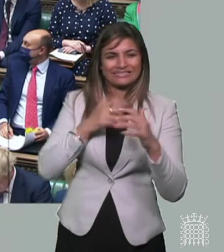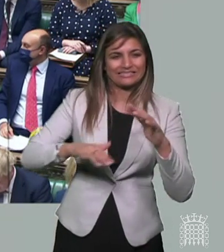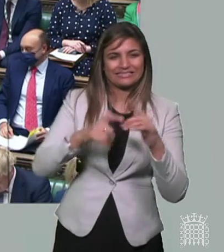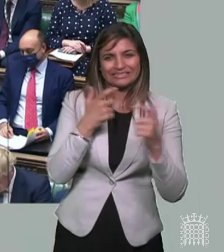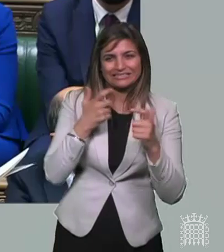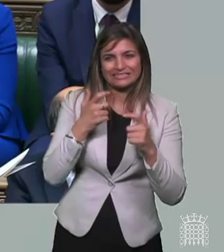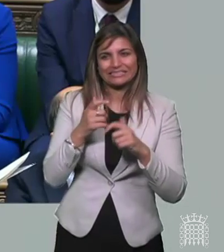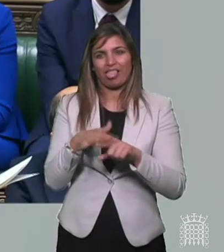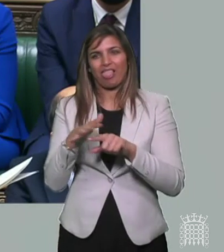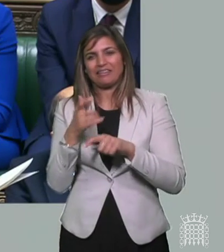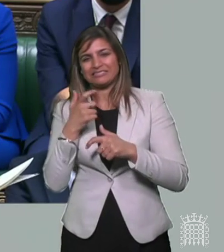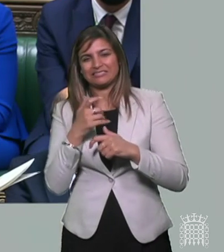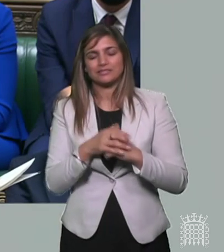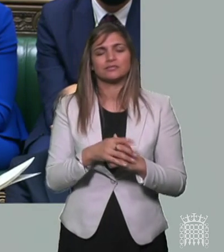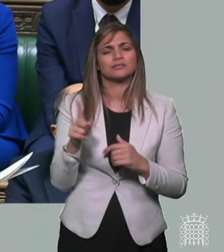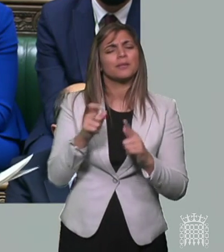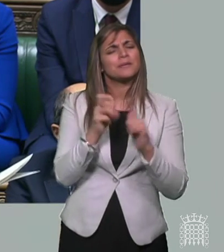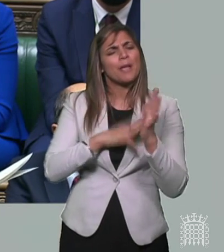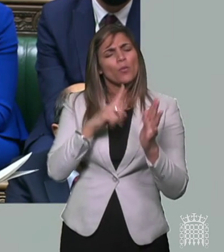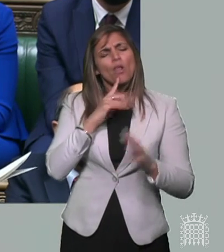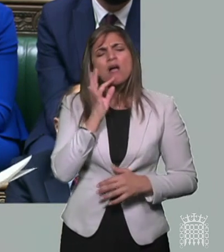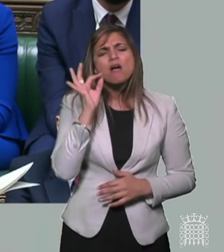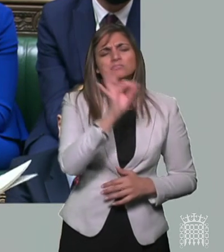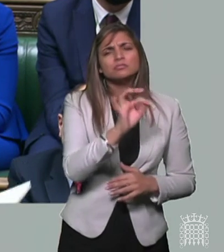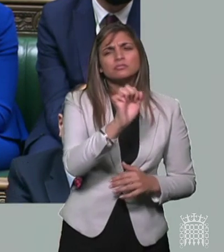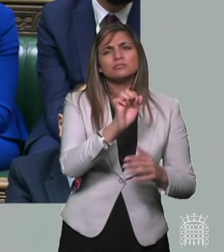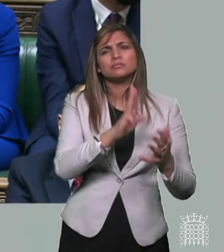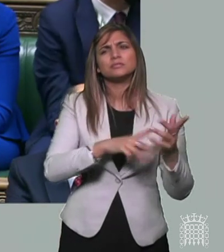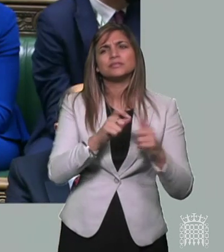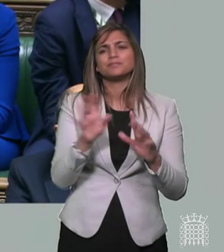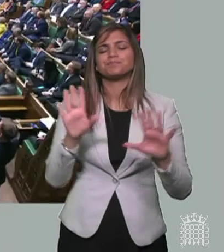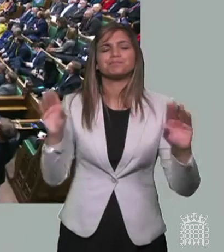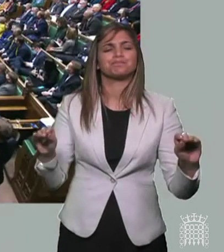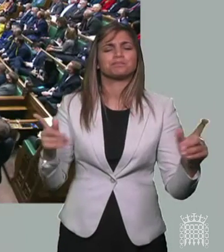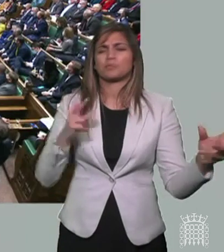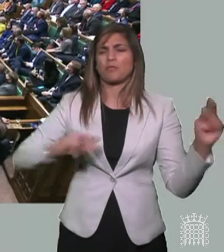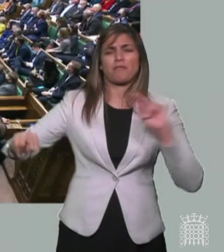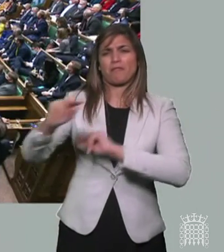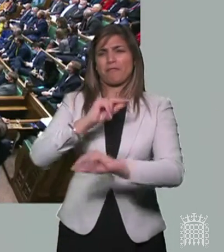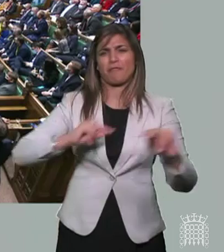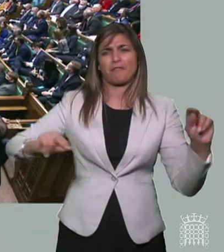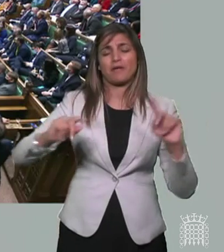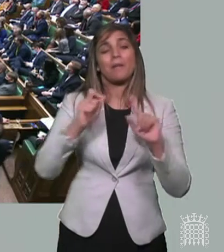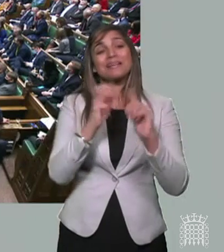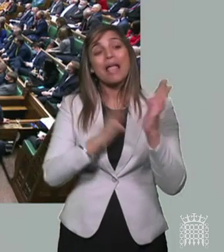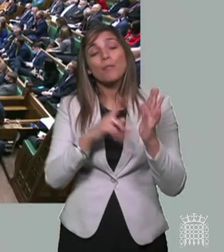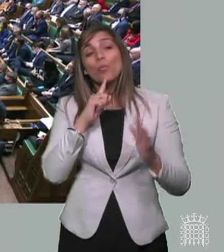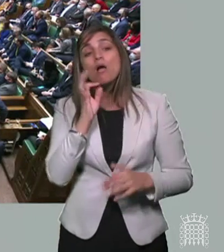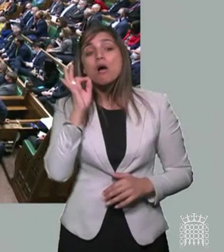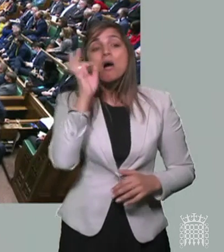Will the Prime Minister ask his Ministers to look at—